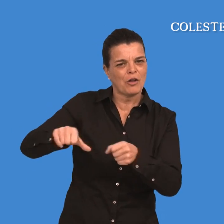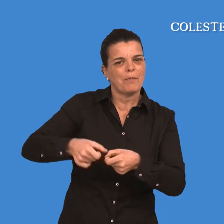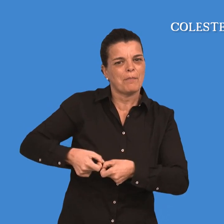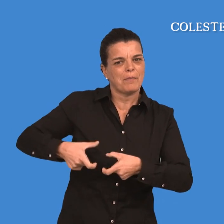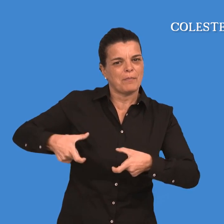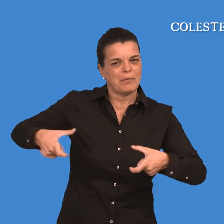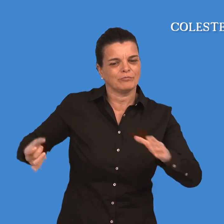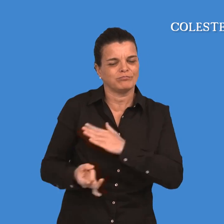incrementar